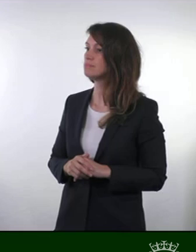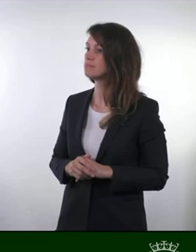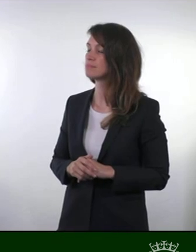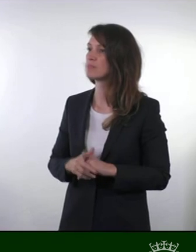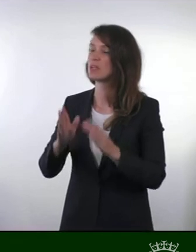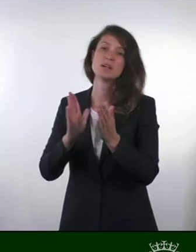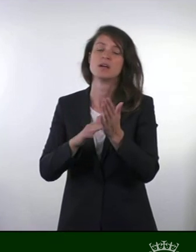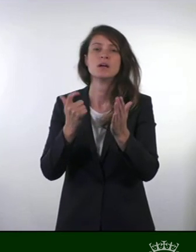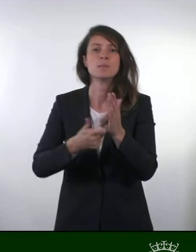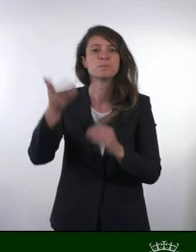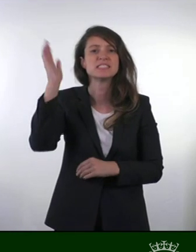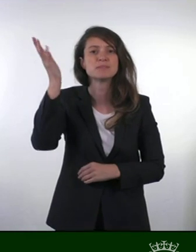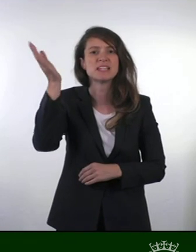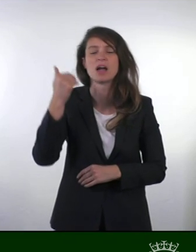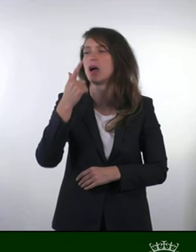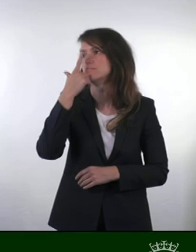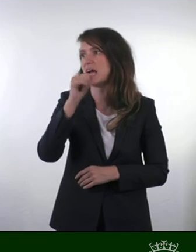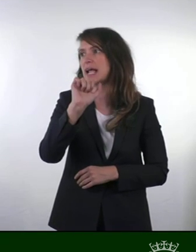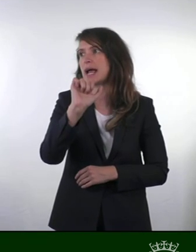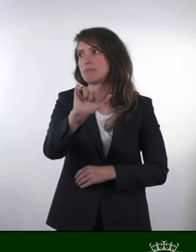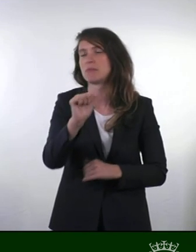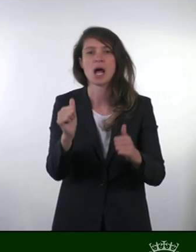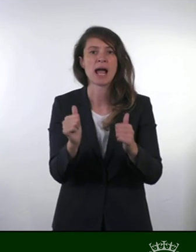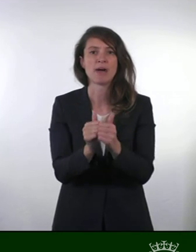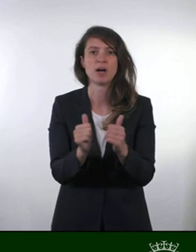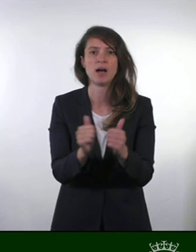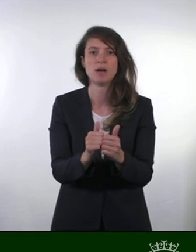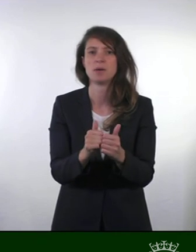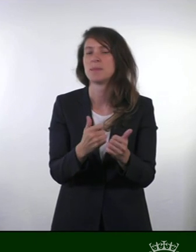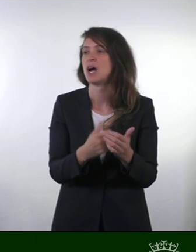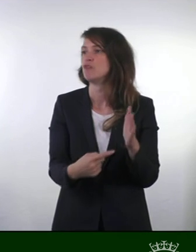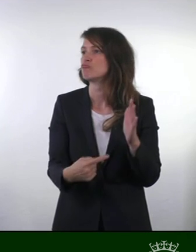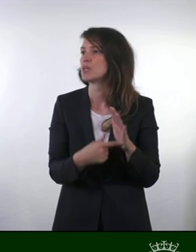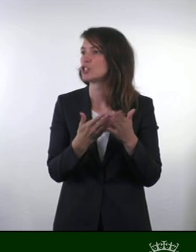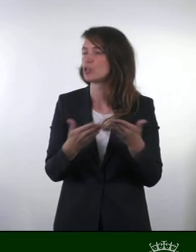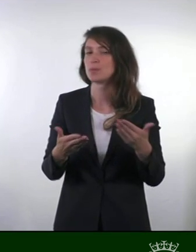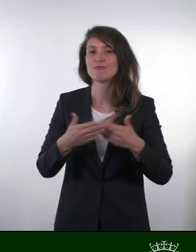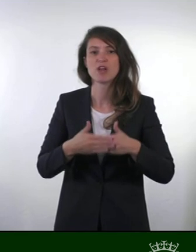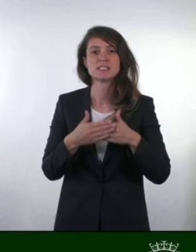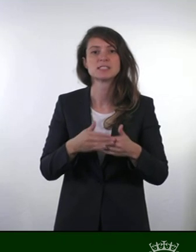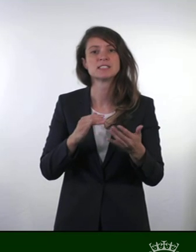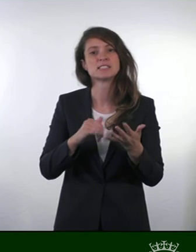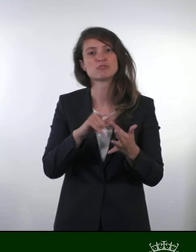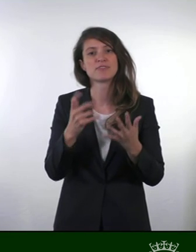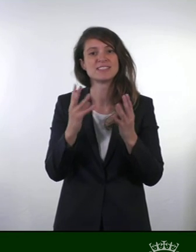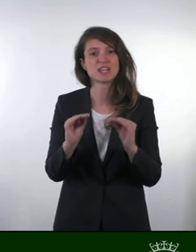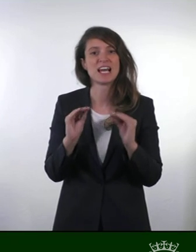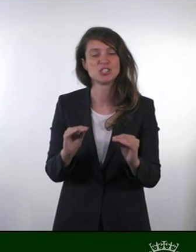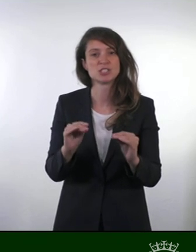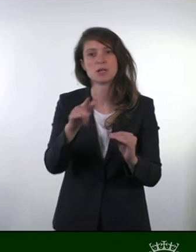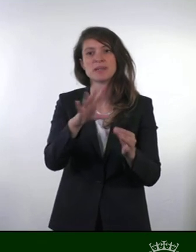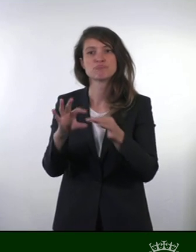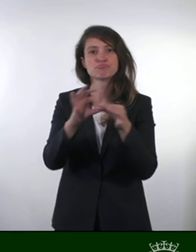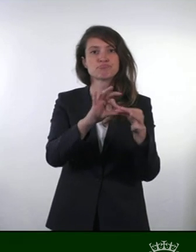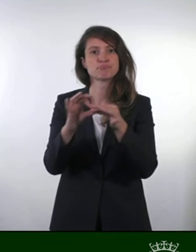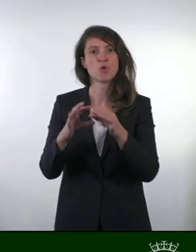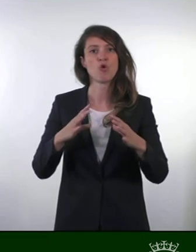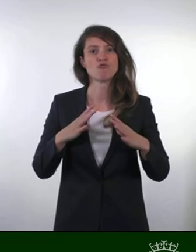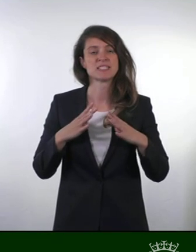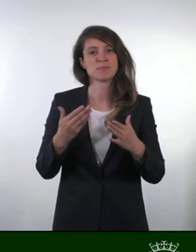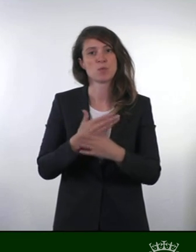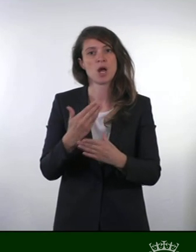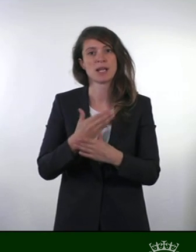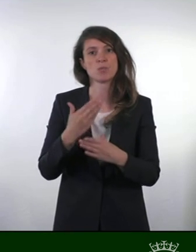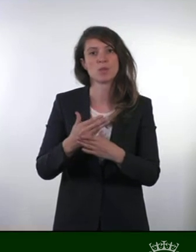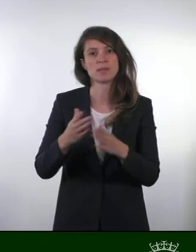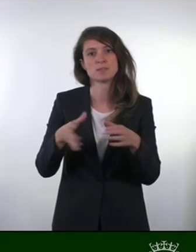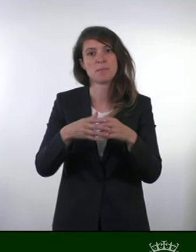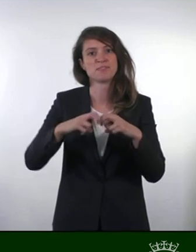I can certainly confirm that, and I know that my right honourable Friend the Secretary of State for Education has been working with the Department for Transport on that very matter.